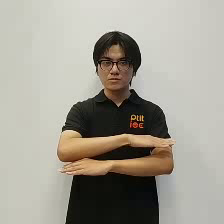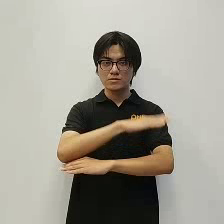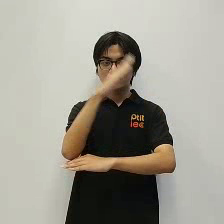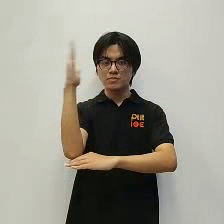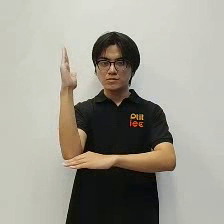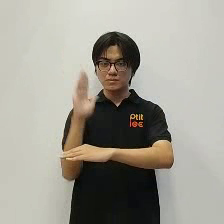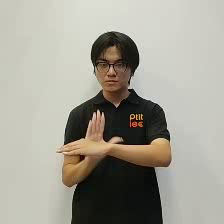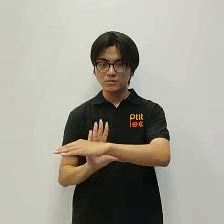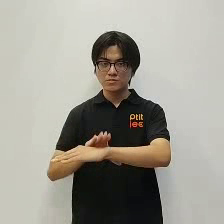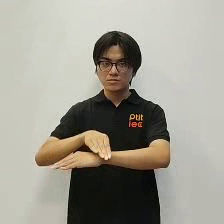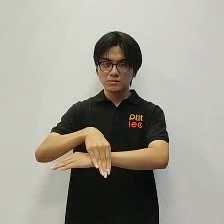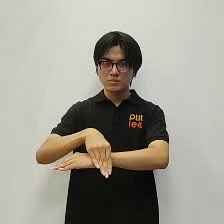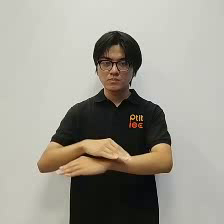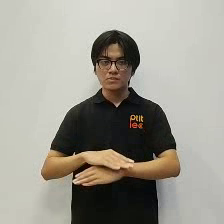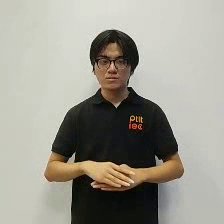Ban ngày